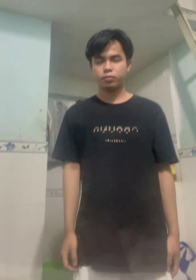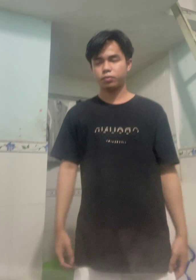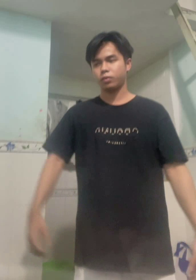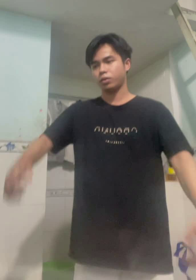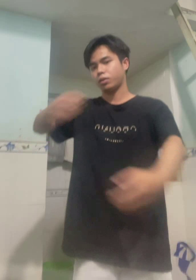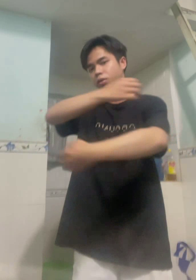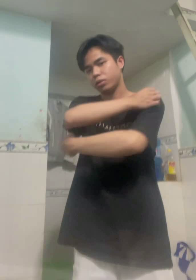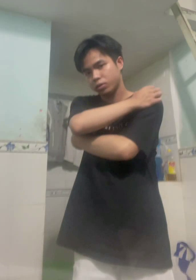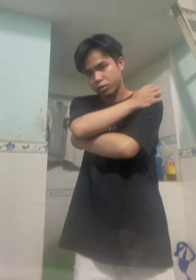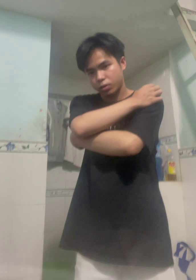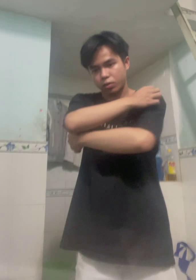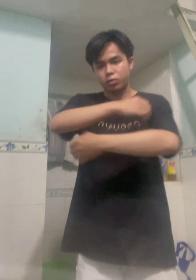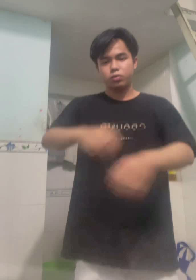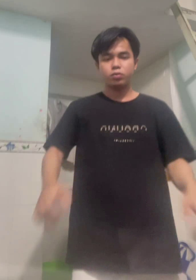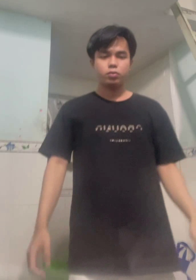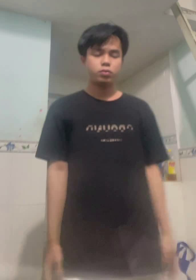om